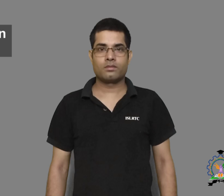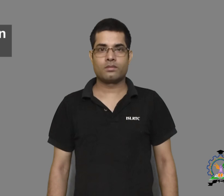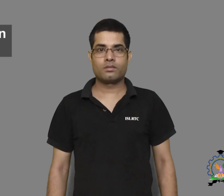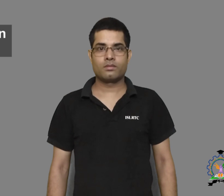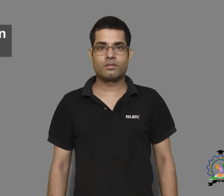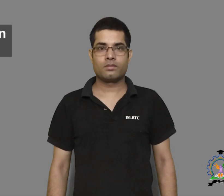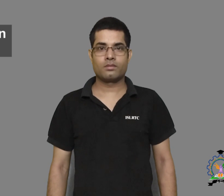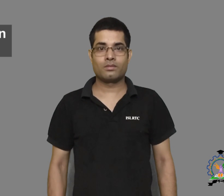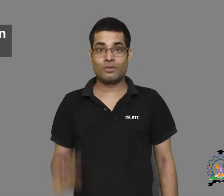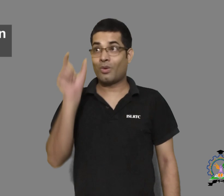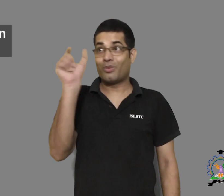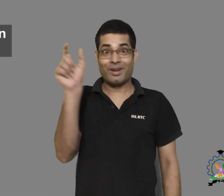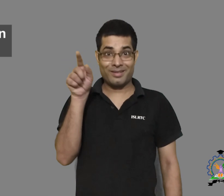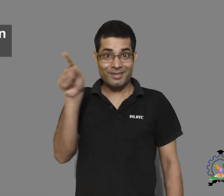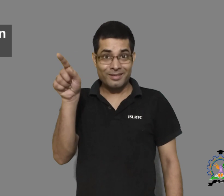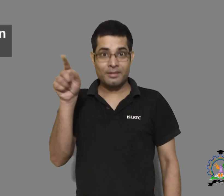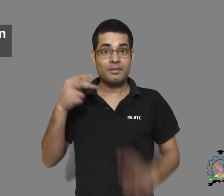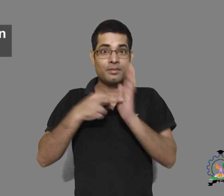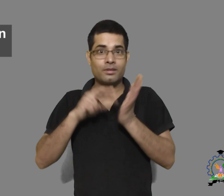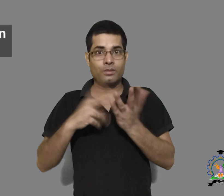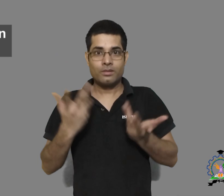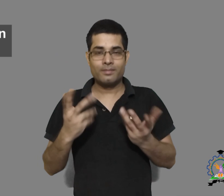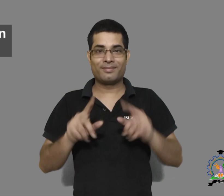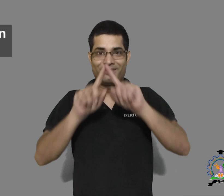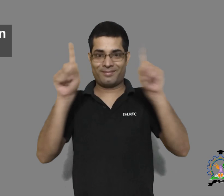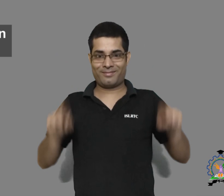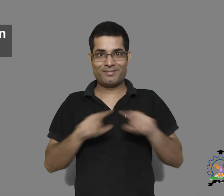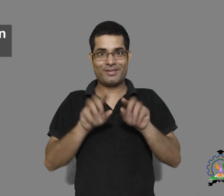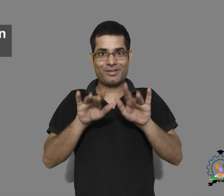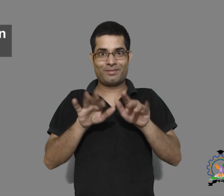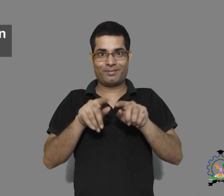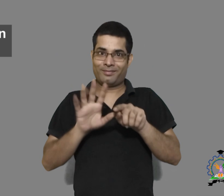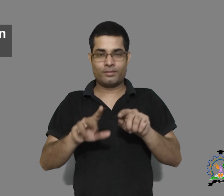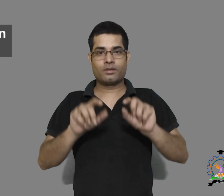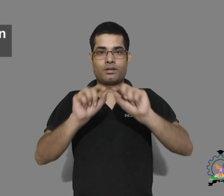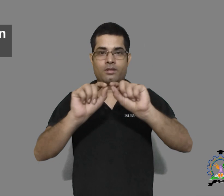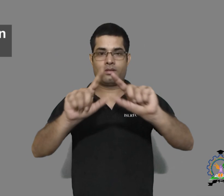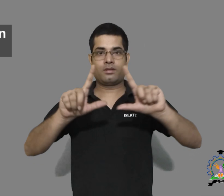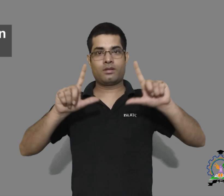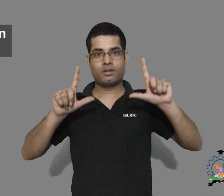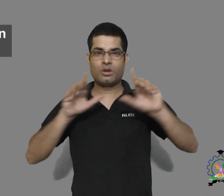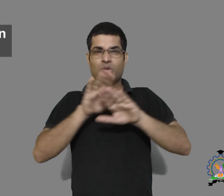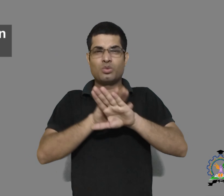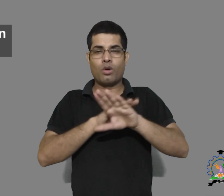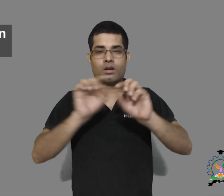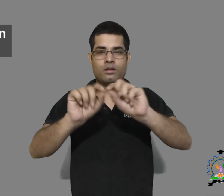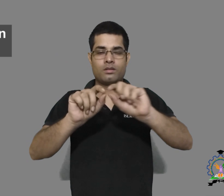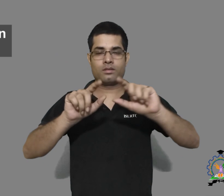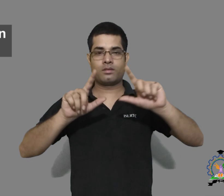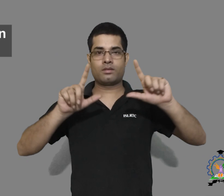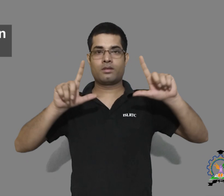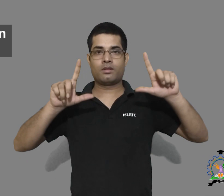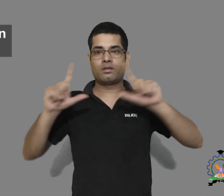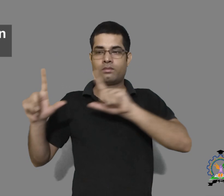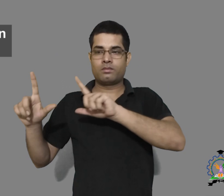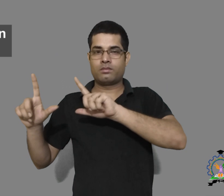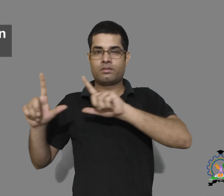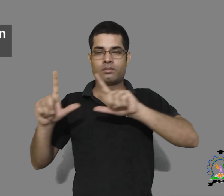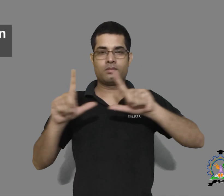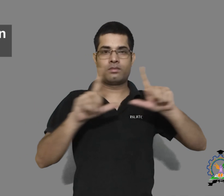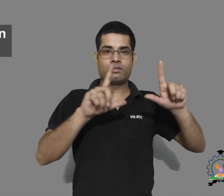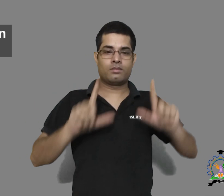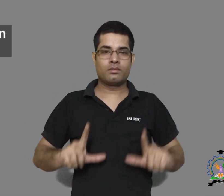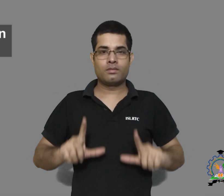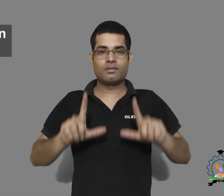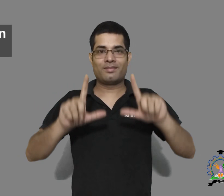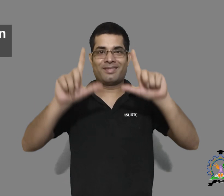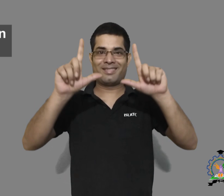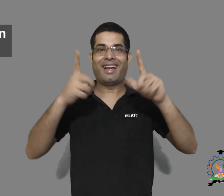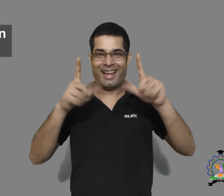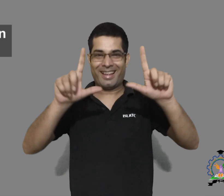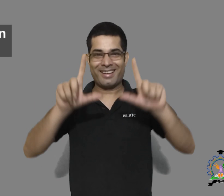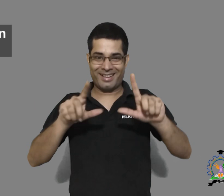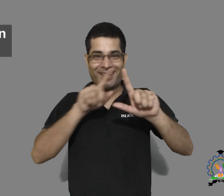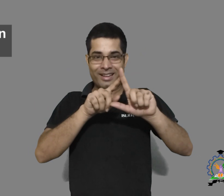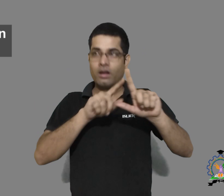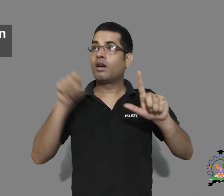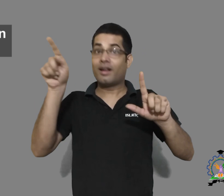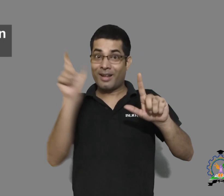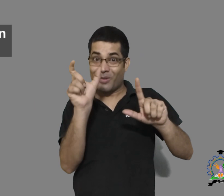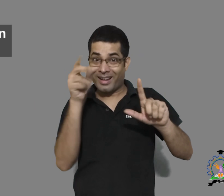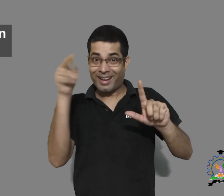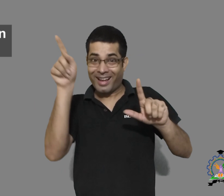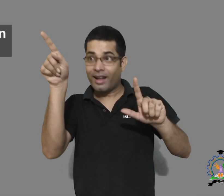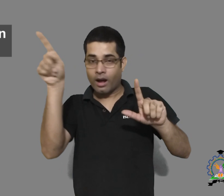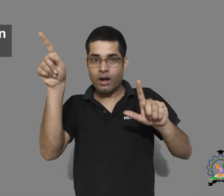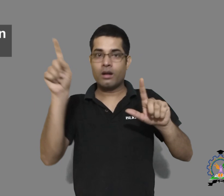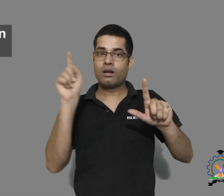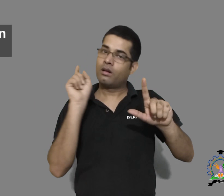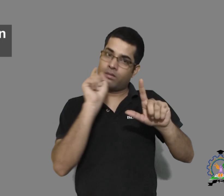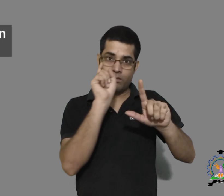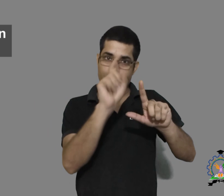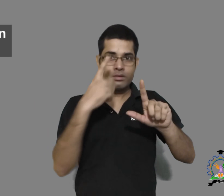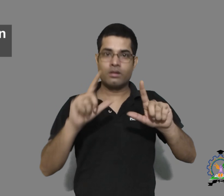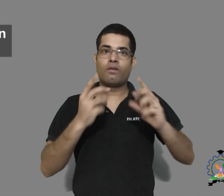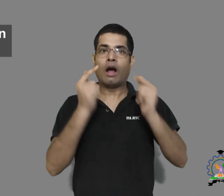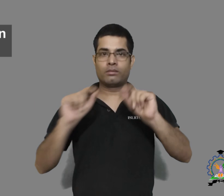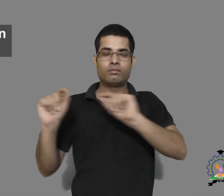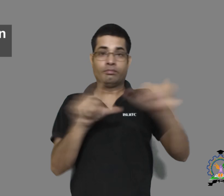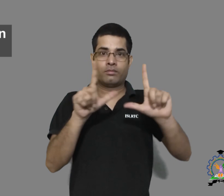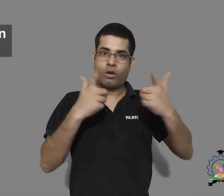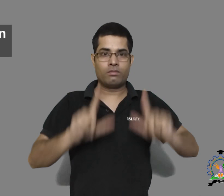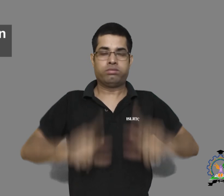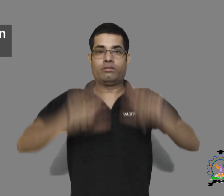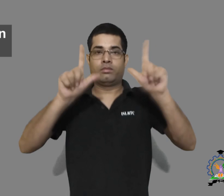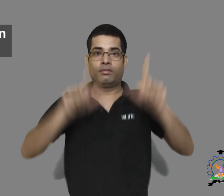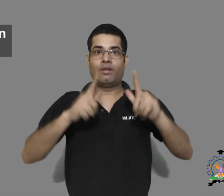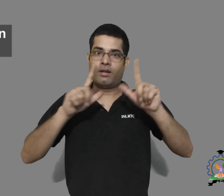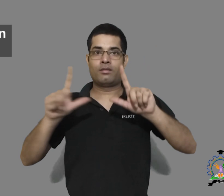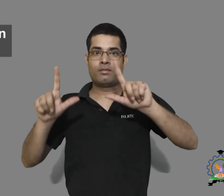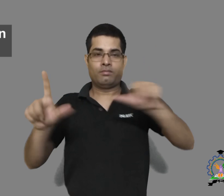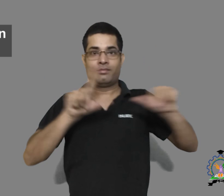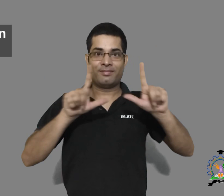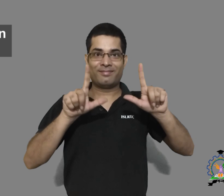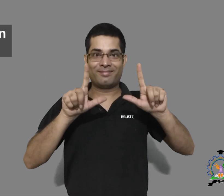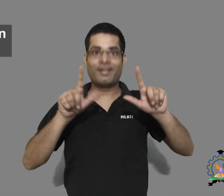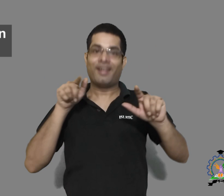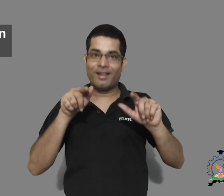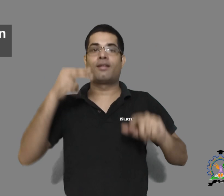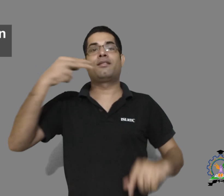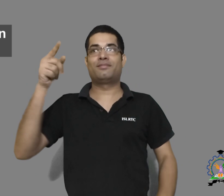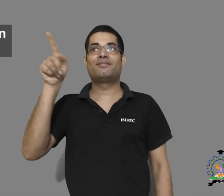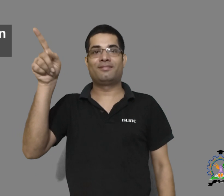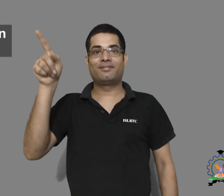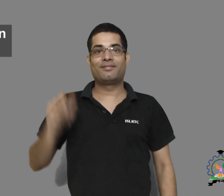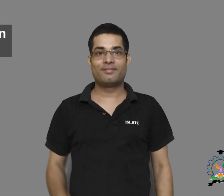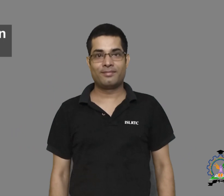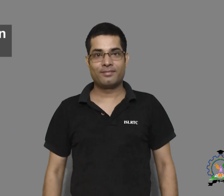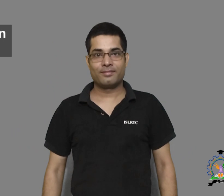Transition Speed